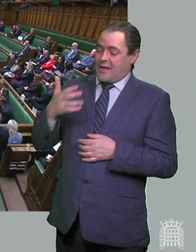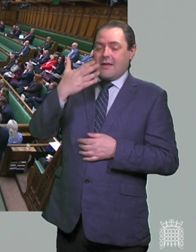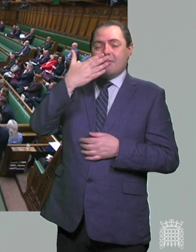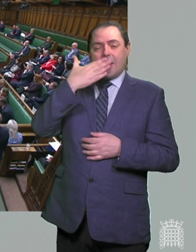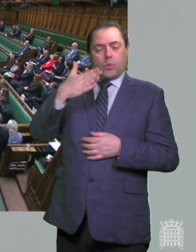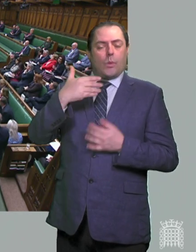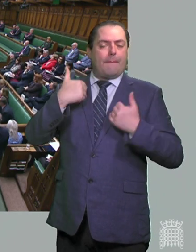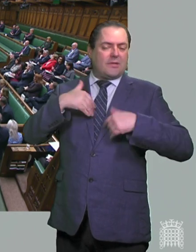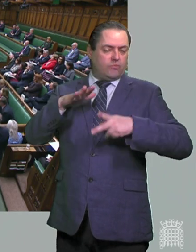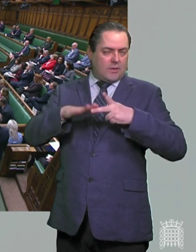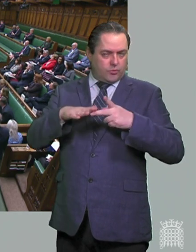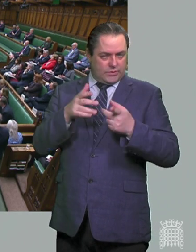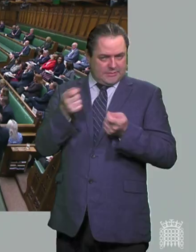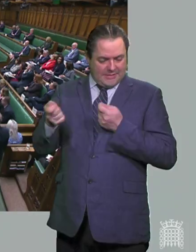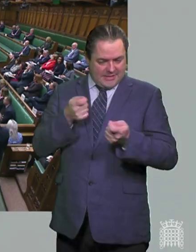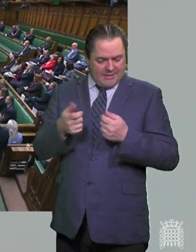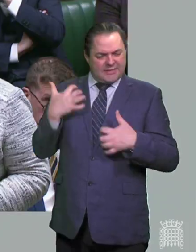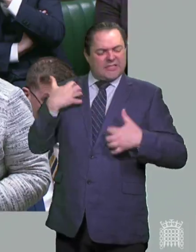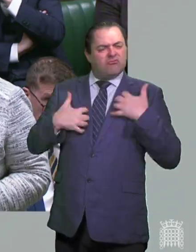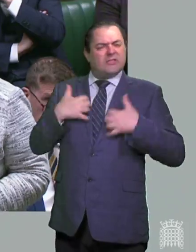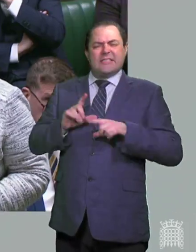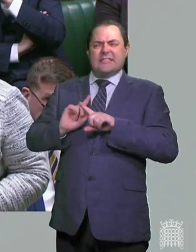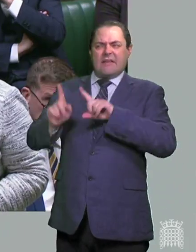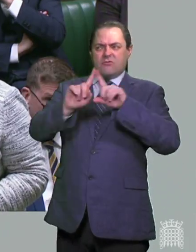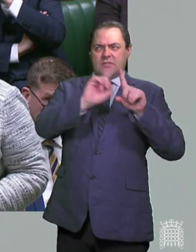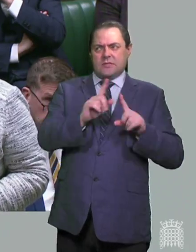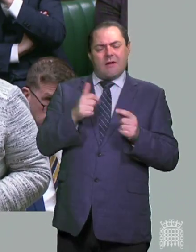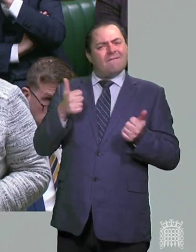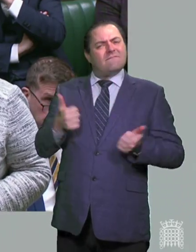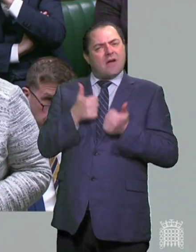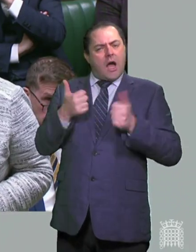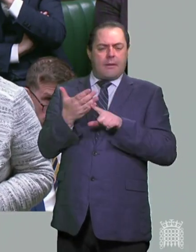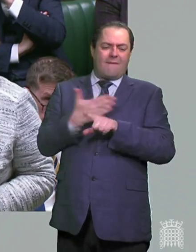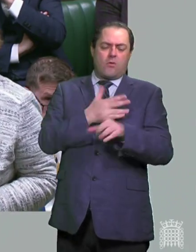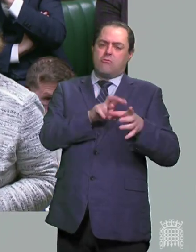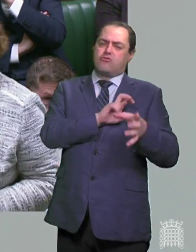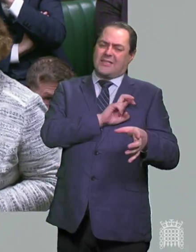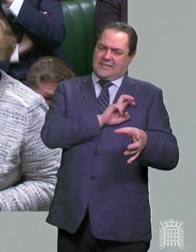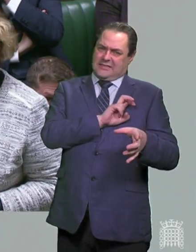It is funny how differences in the different nations worked fine before Brexit.